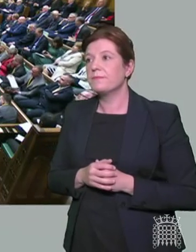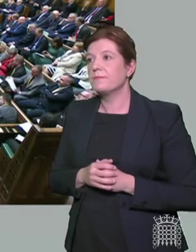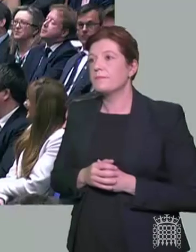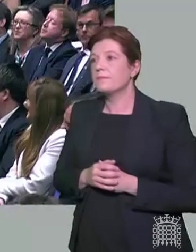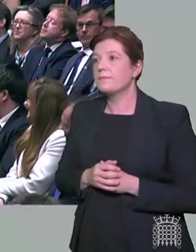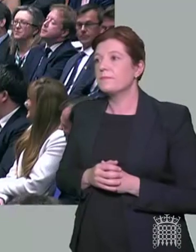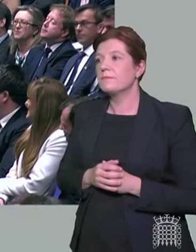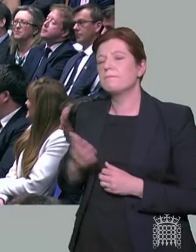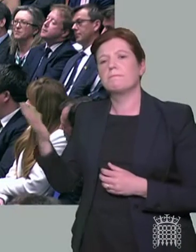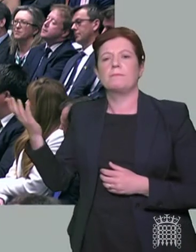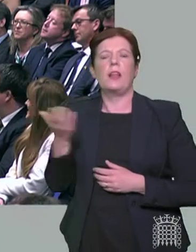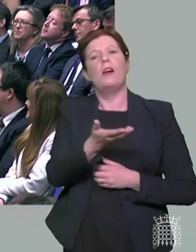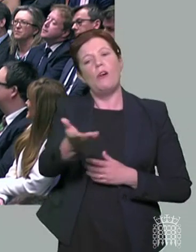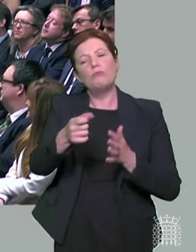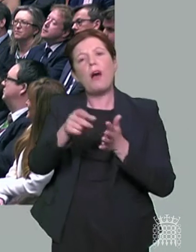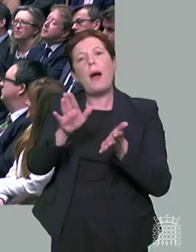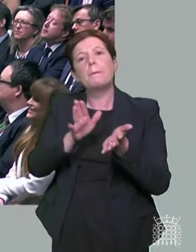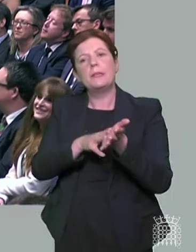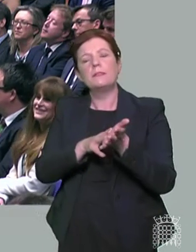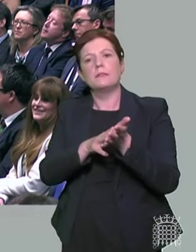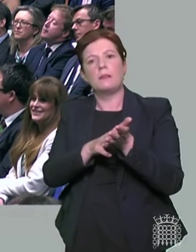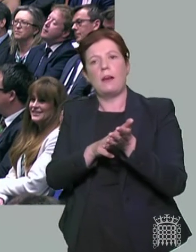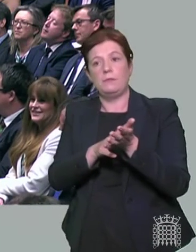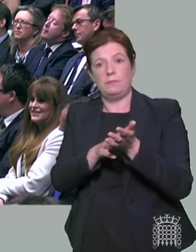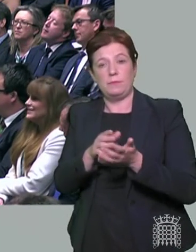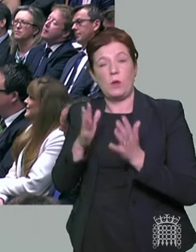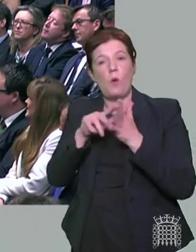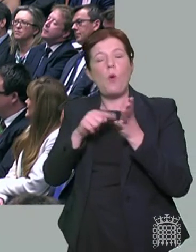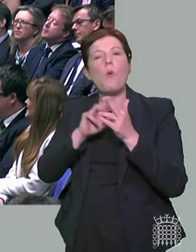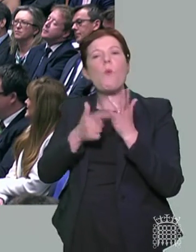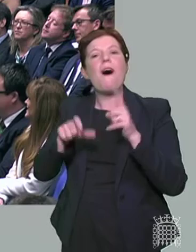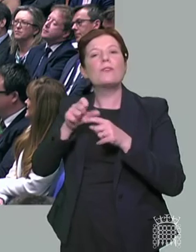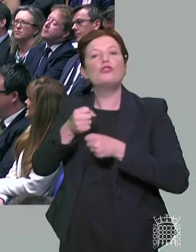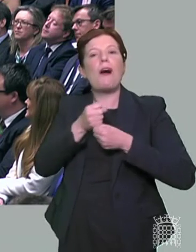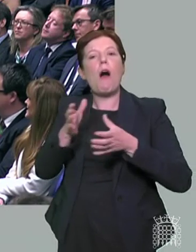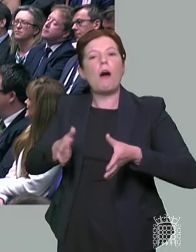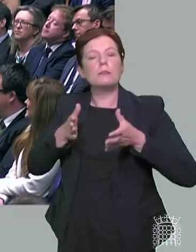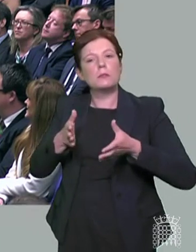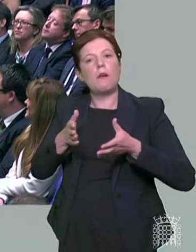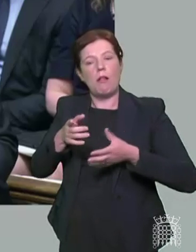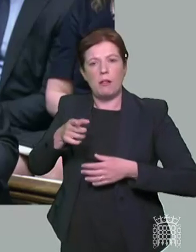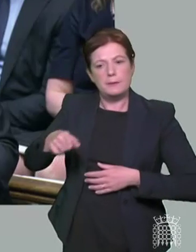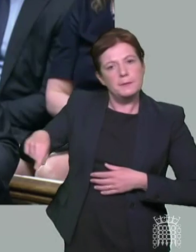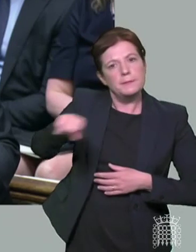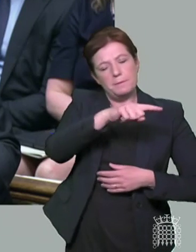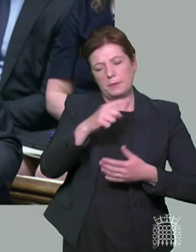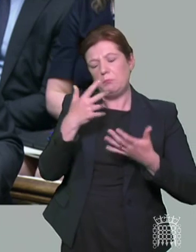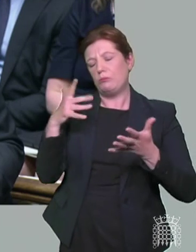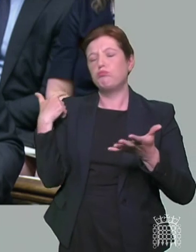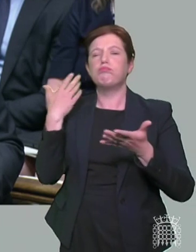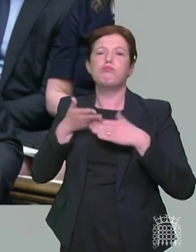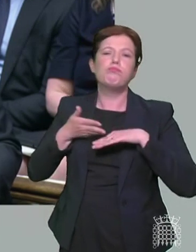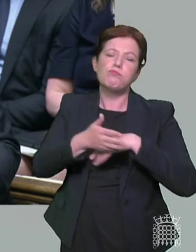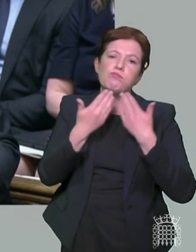Will the Prime Minister join me in thanking the brilliant staff and volunteers at Watford General Hospital for their tireless work for our community over many years?